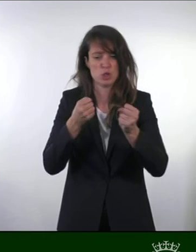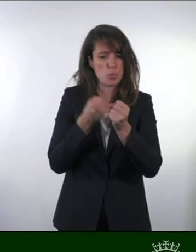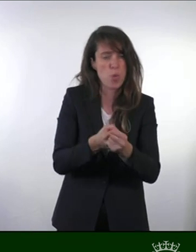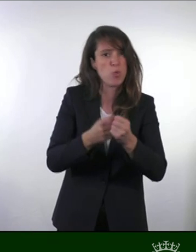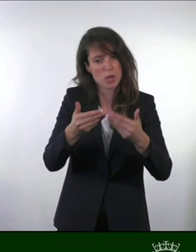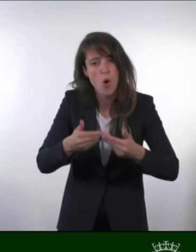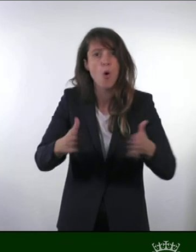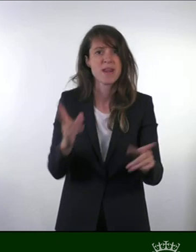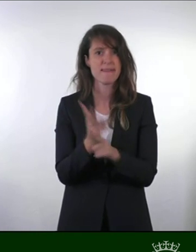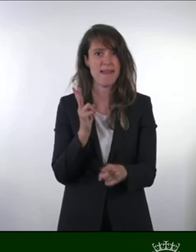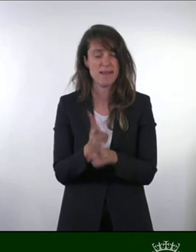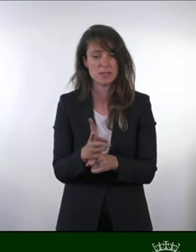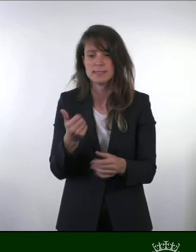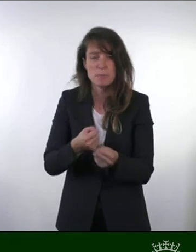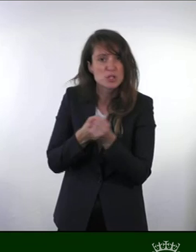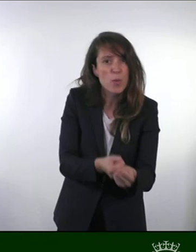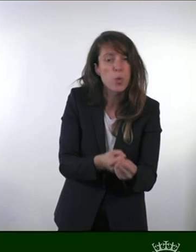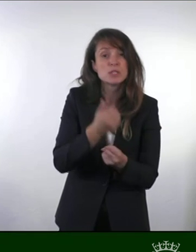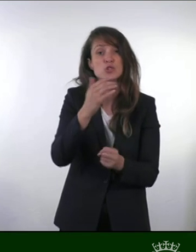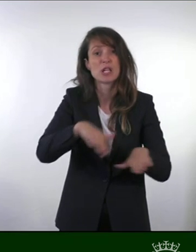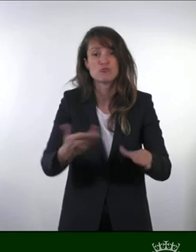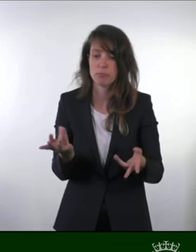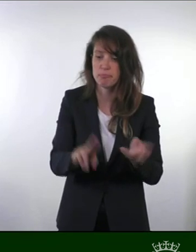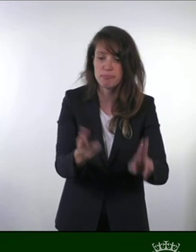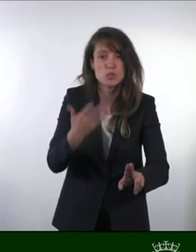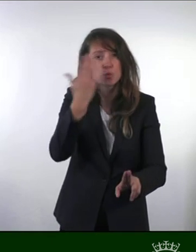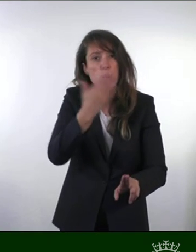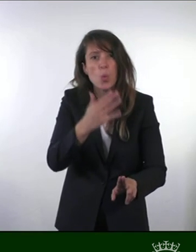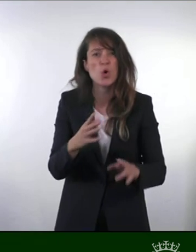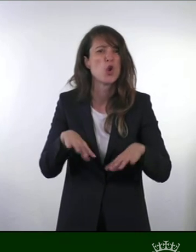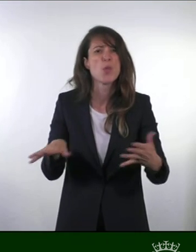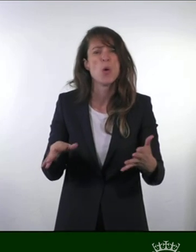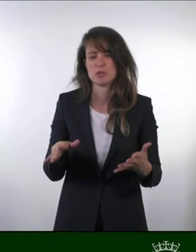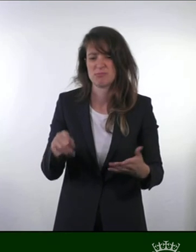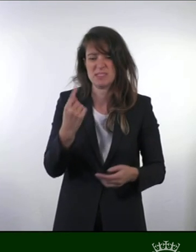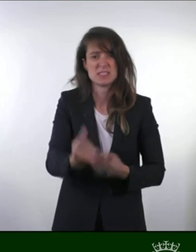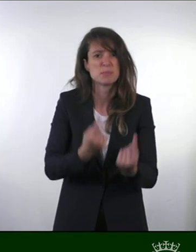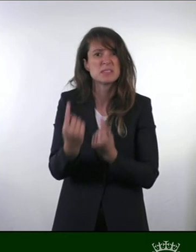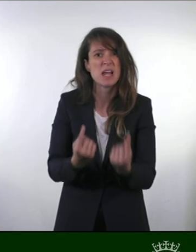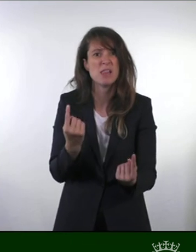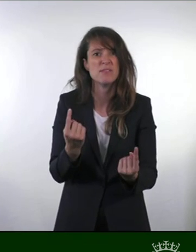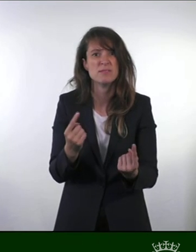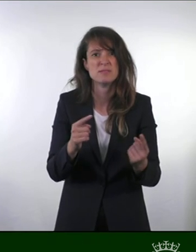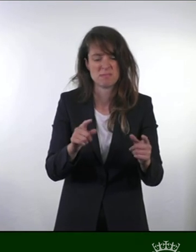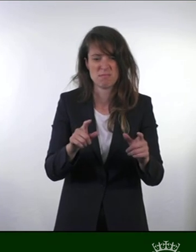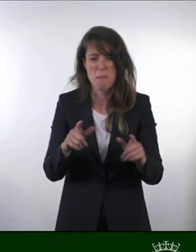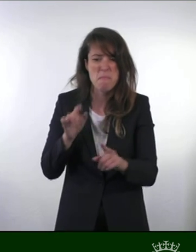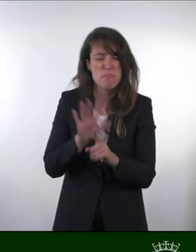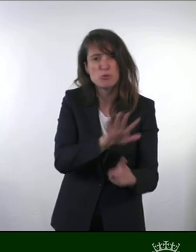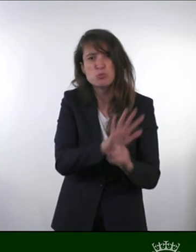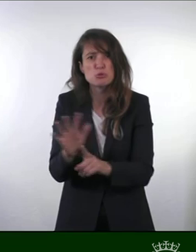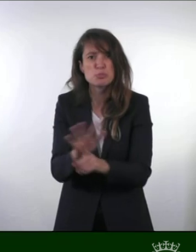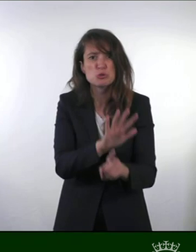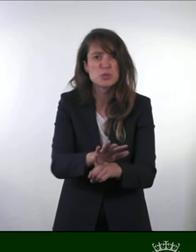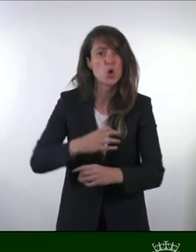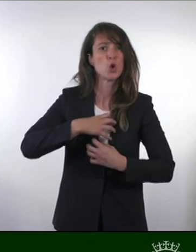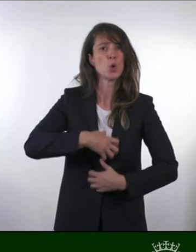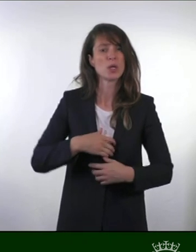support kids being back in school rather than being bossed around by the unions.